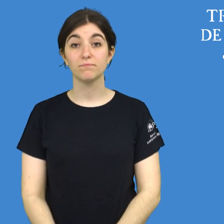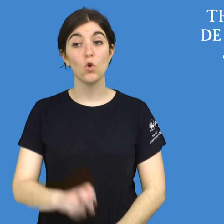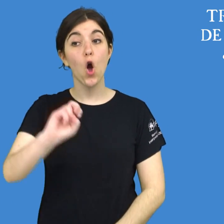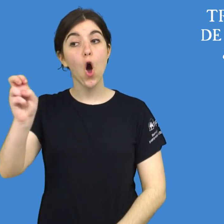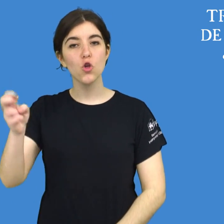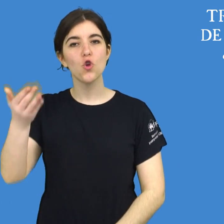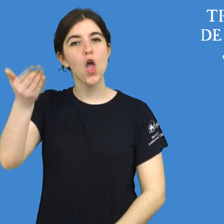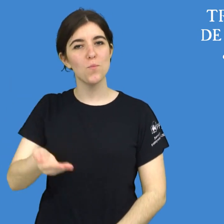otro